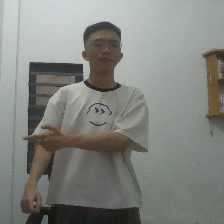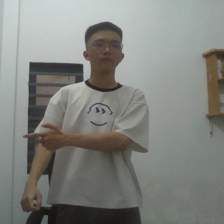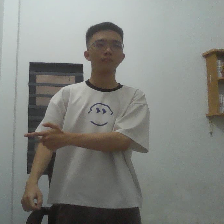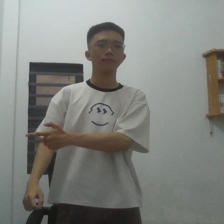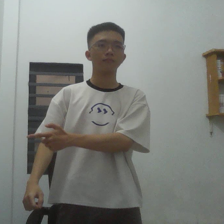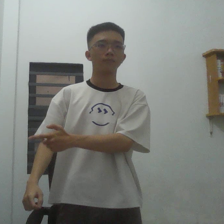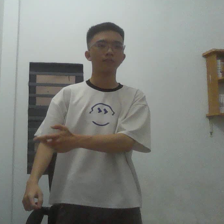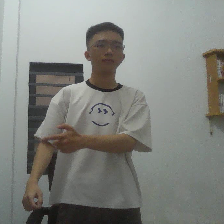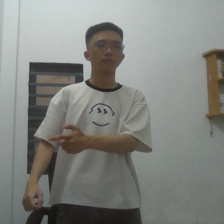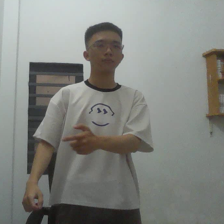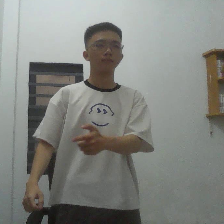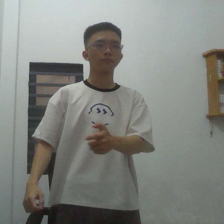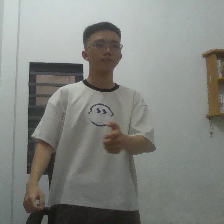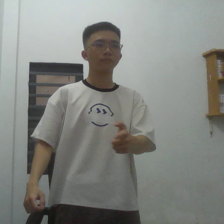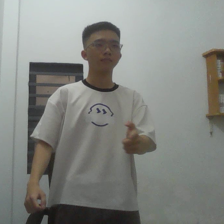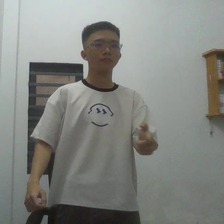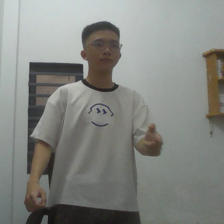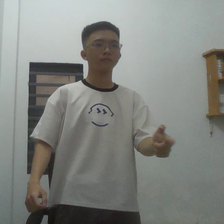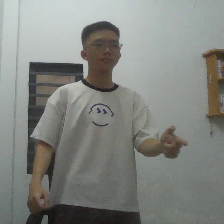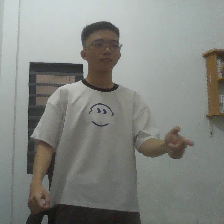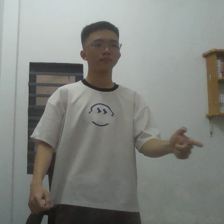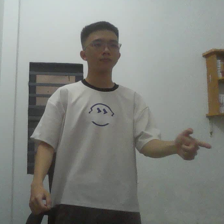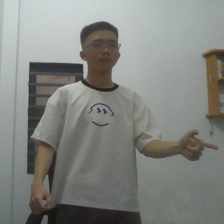cac ban